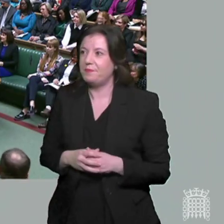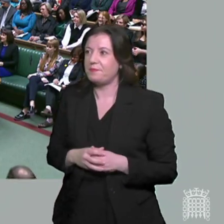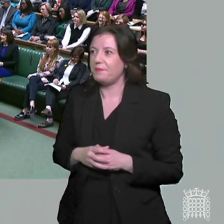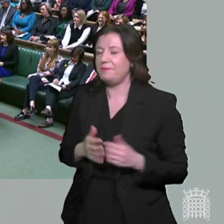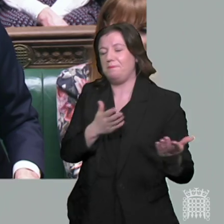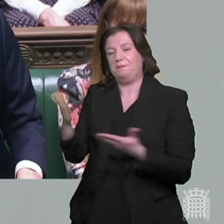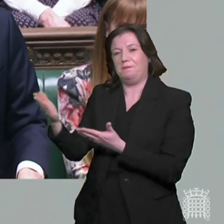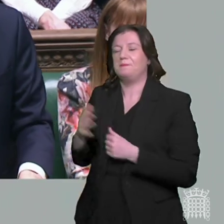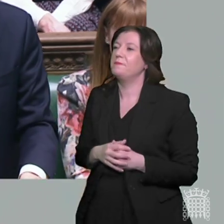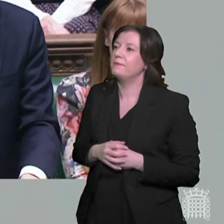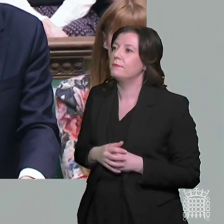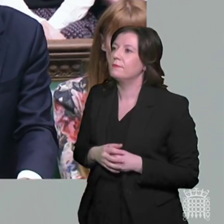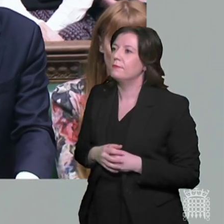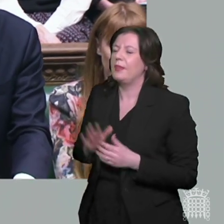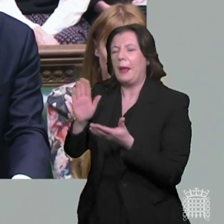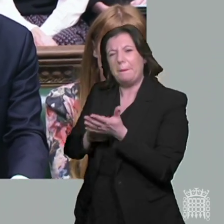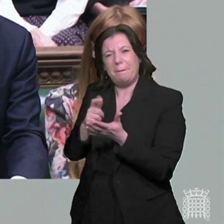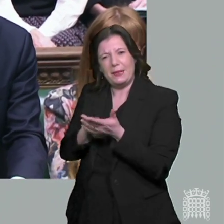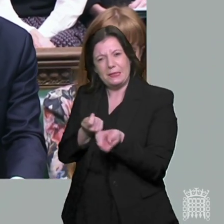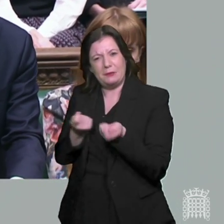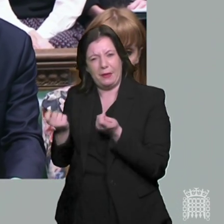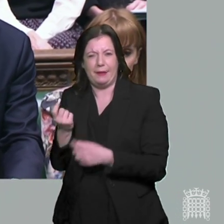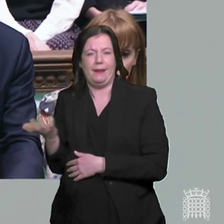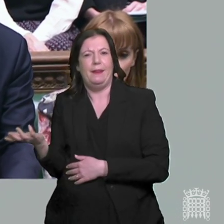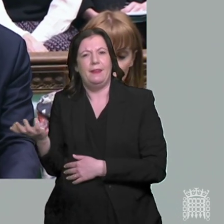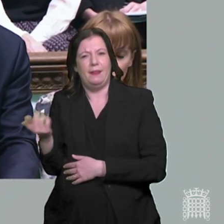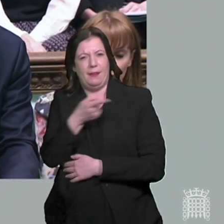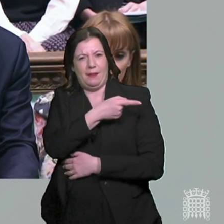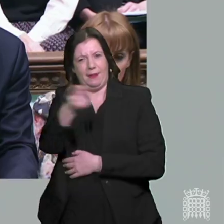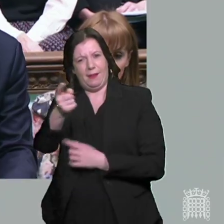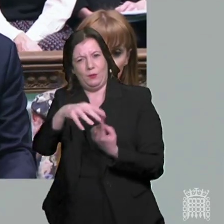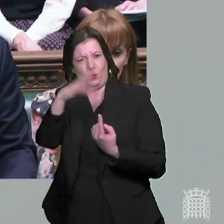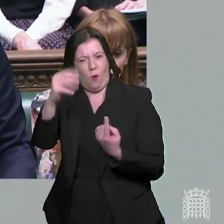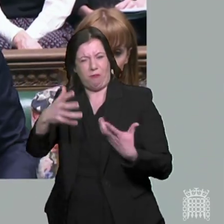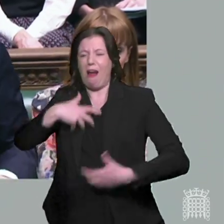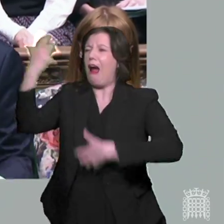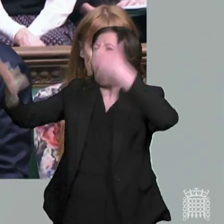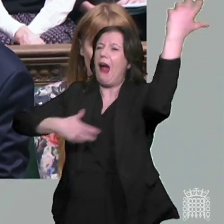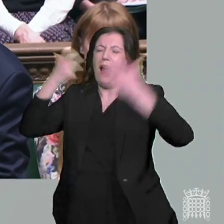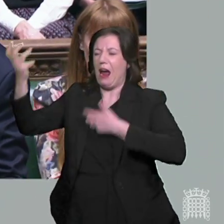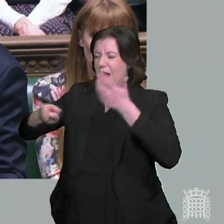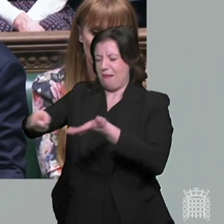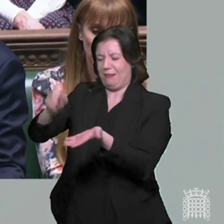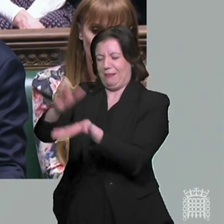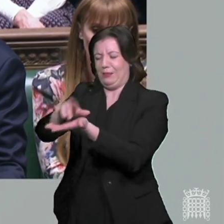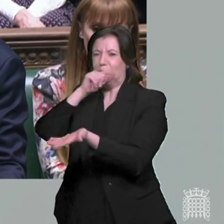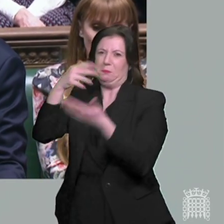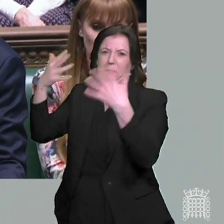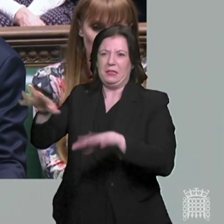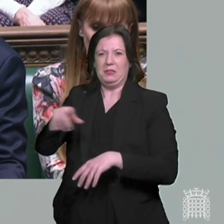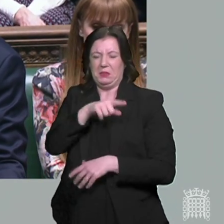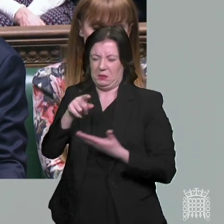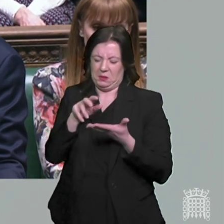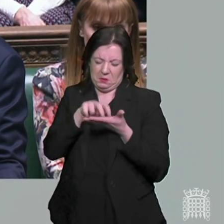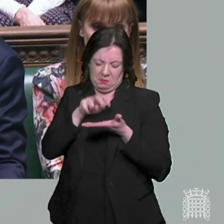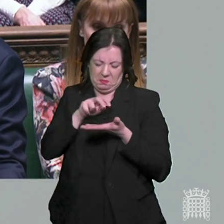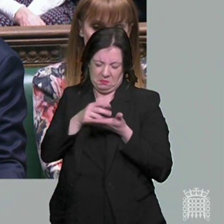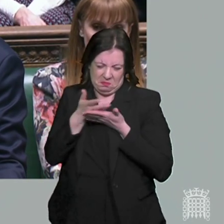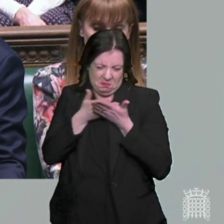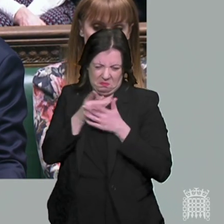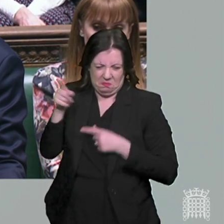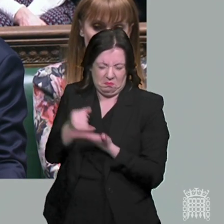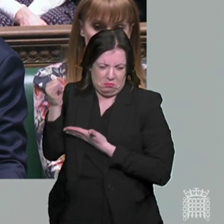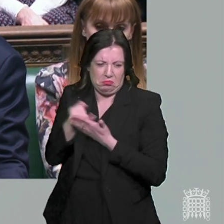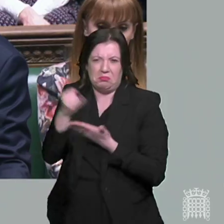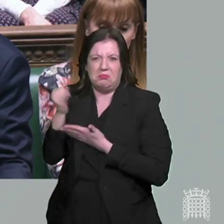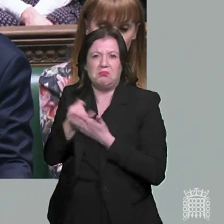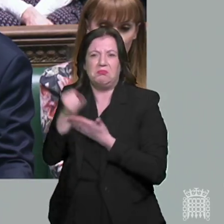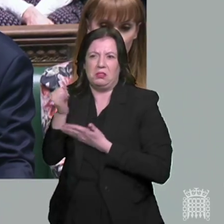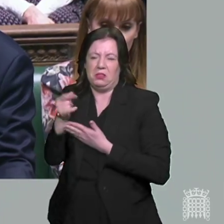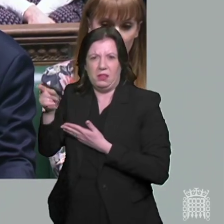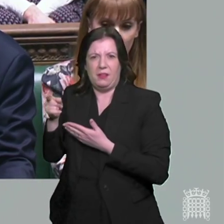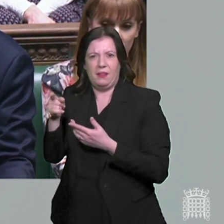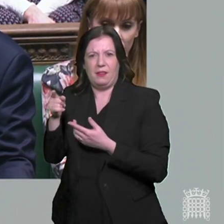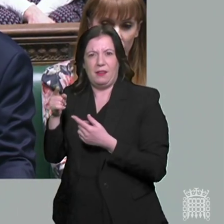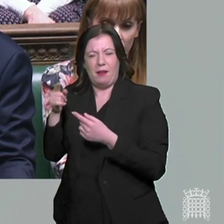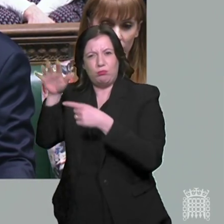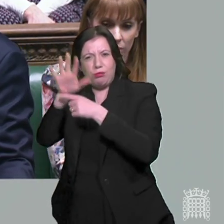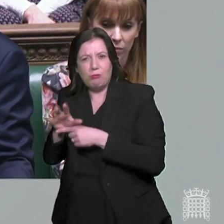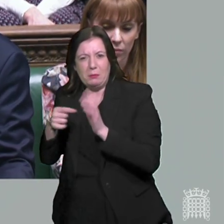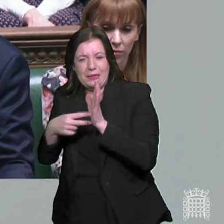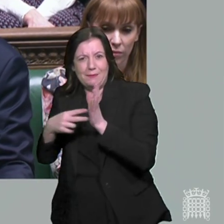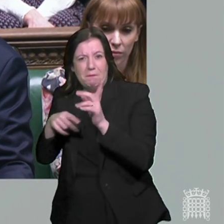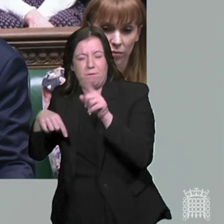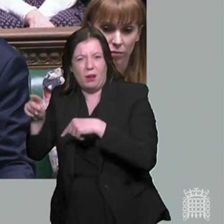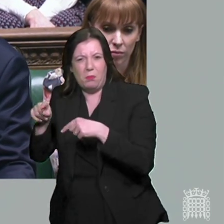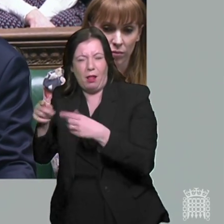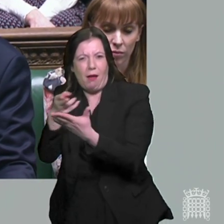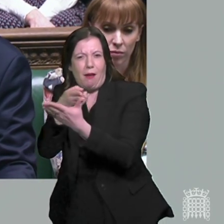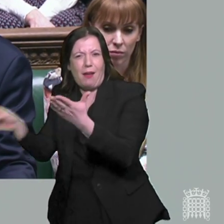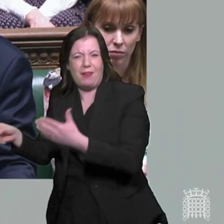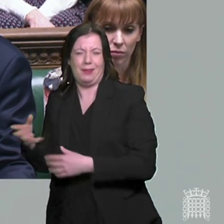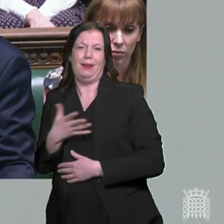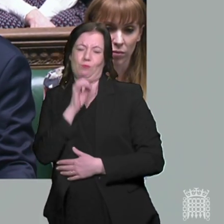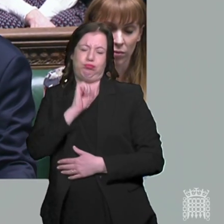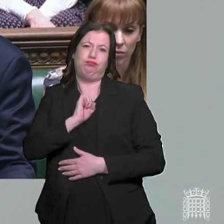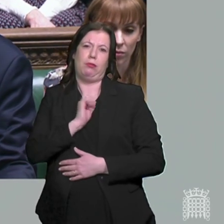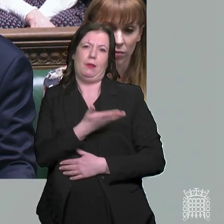The sight of them howling with rage over a tweet and signing green-ink letters in their dozens, desperately trying to cancel a football highlights show, should have been laughable.